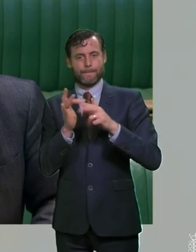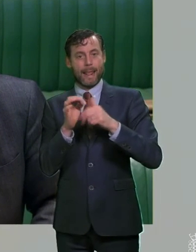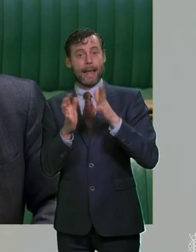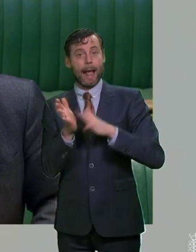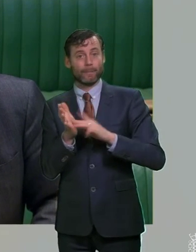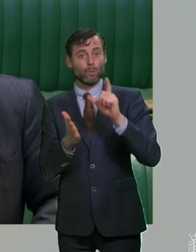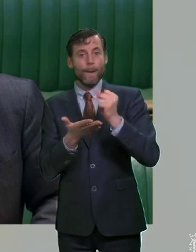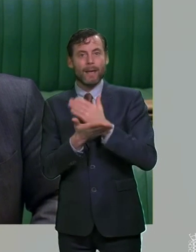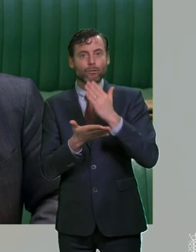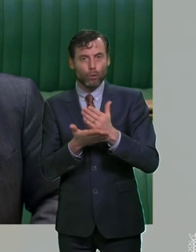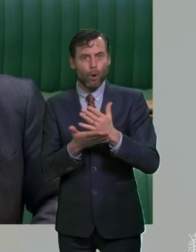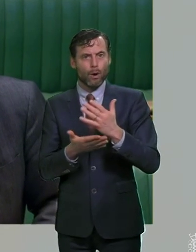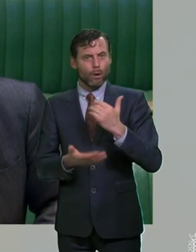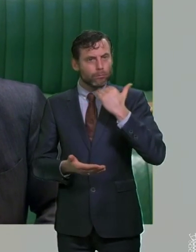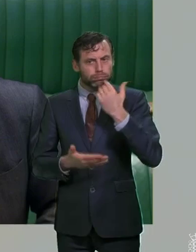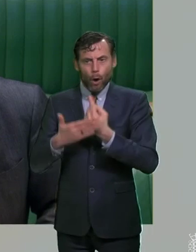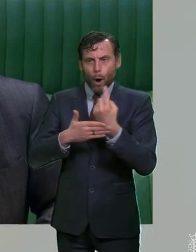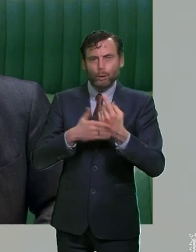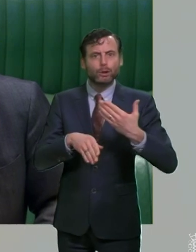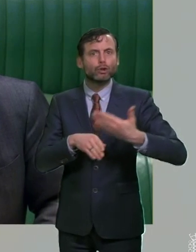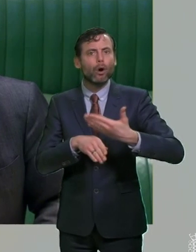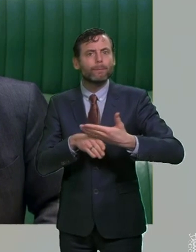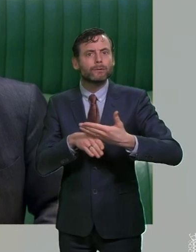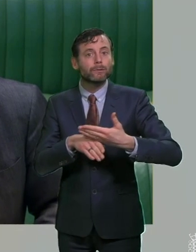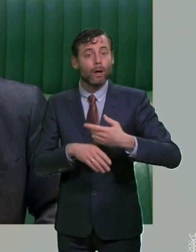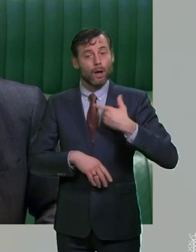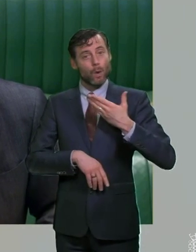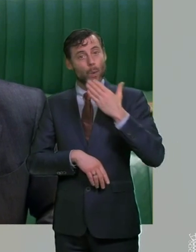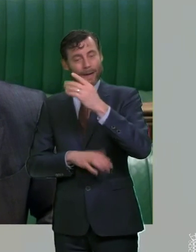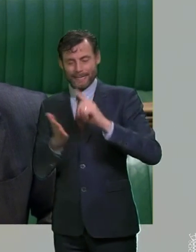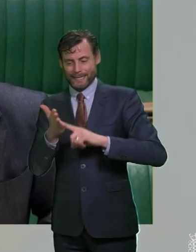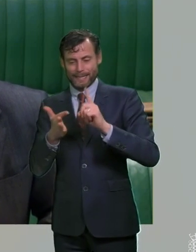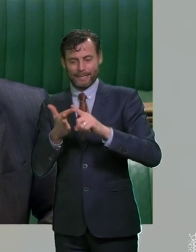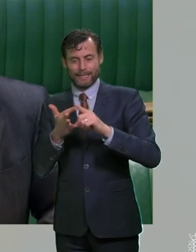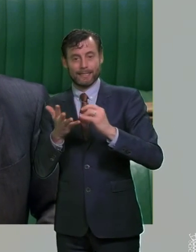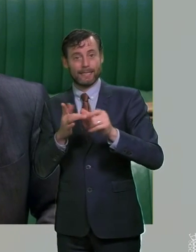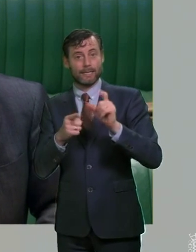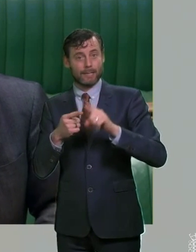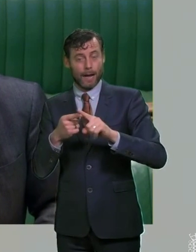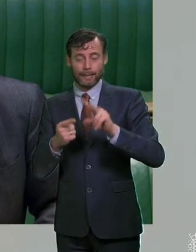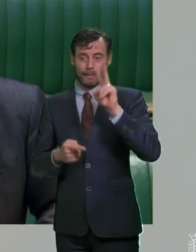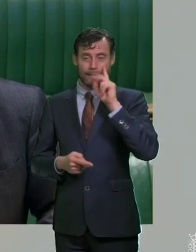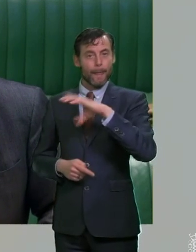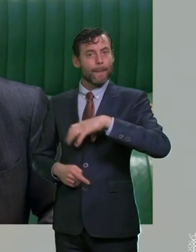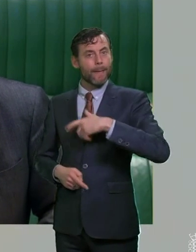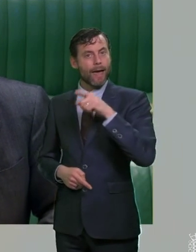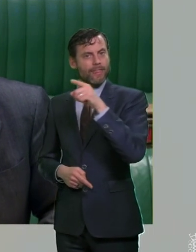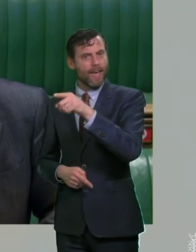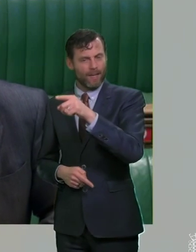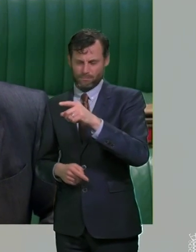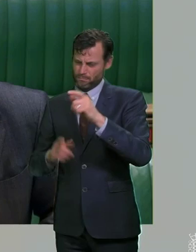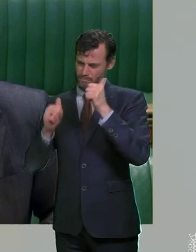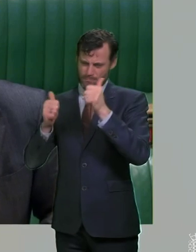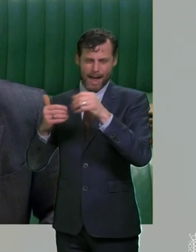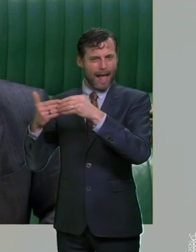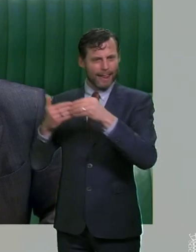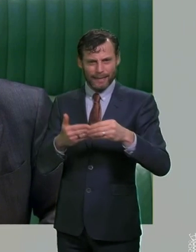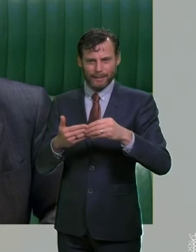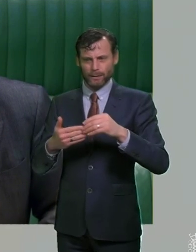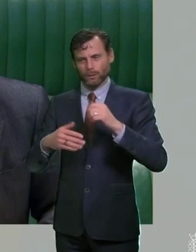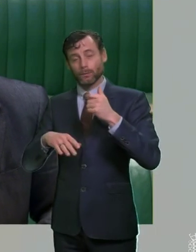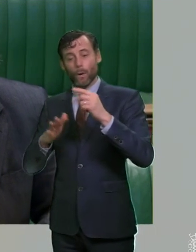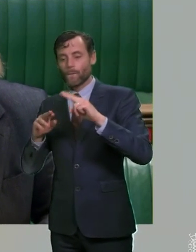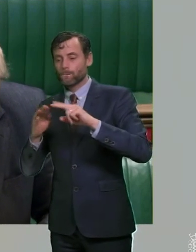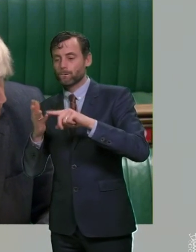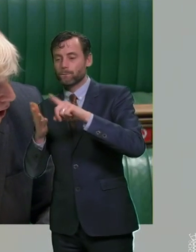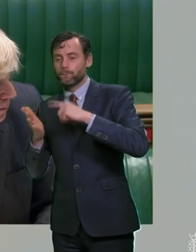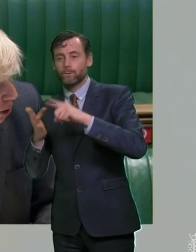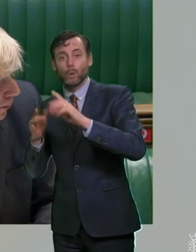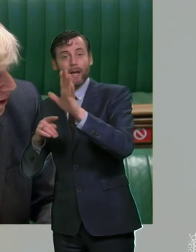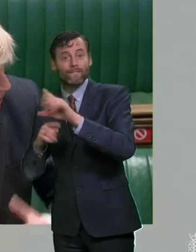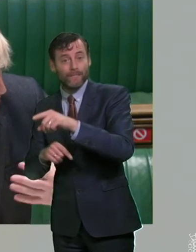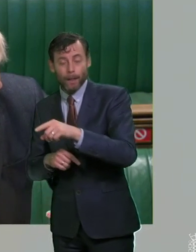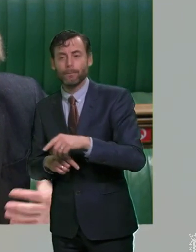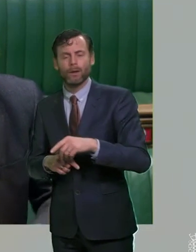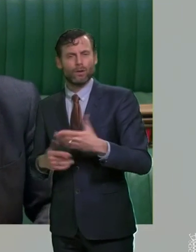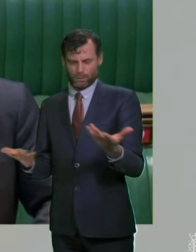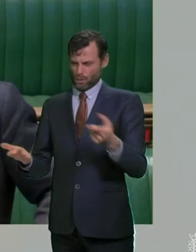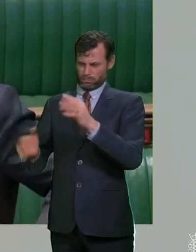It was wonderful to see what is happening in Teesside under the leadership of Mayor Ben Houchen—the investment that is going in by Fujifilm and others, which will create long-term jobs.